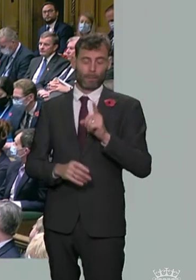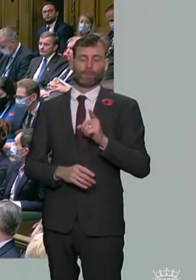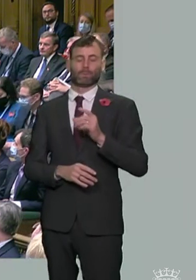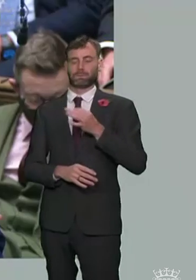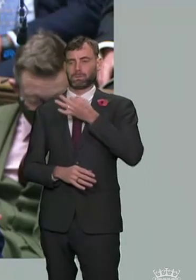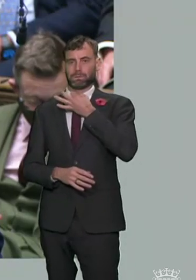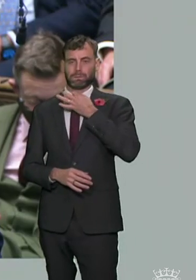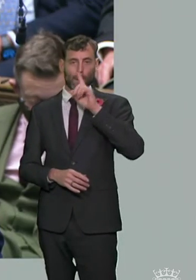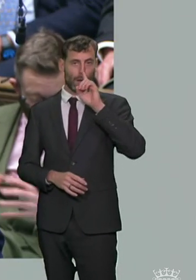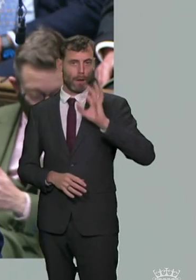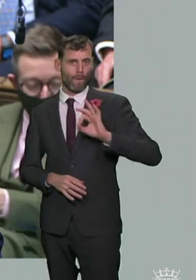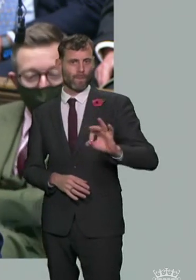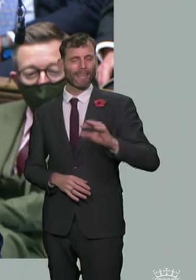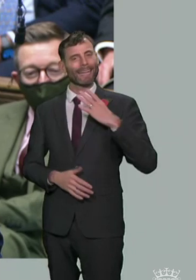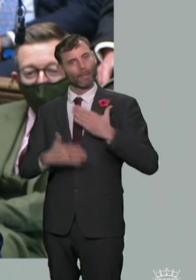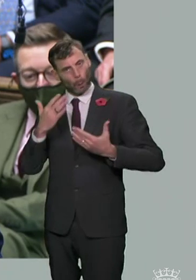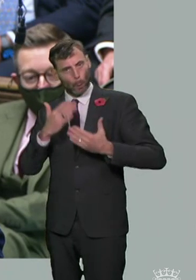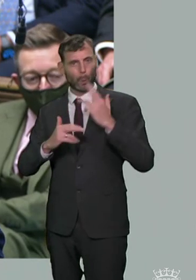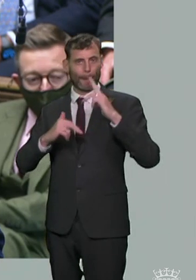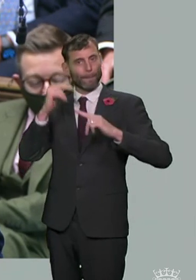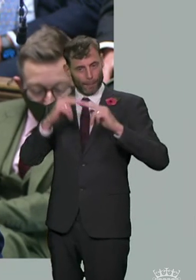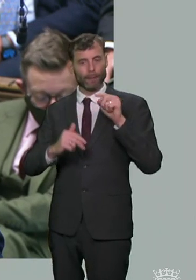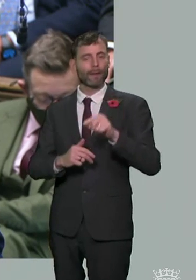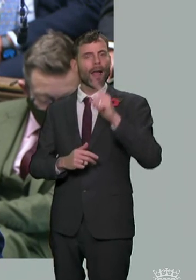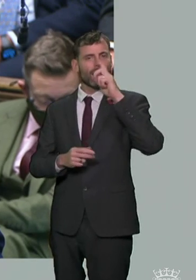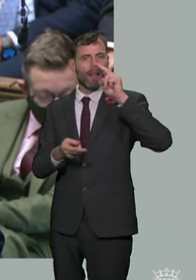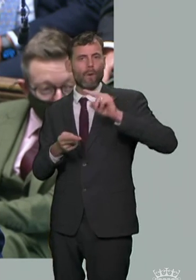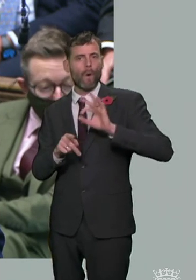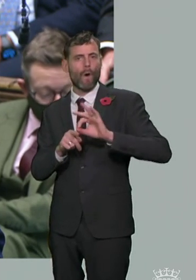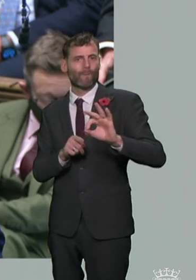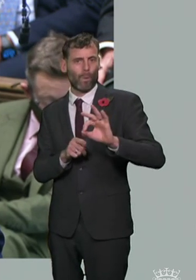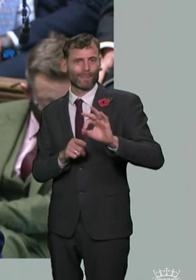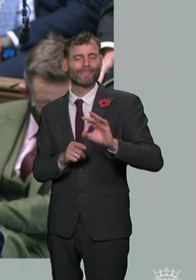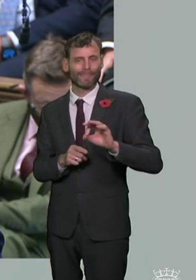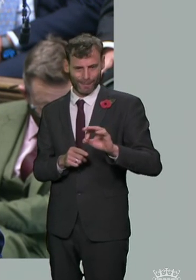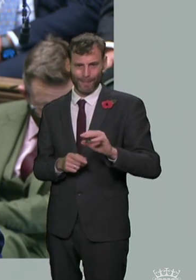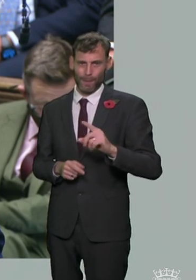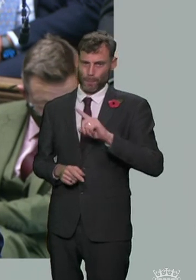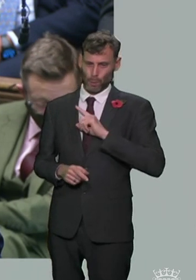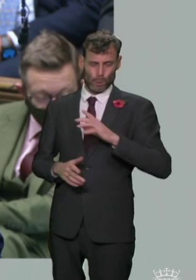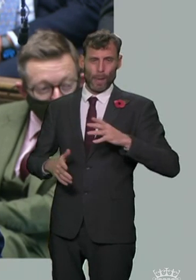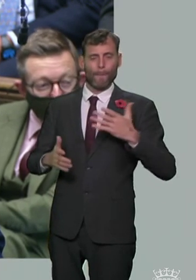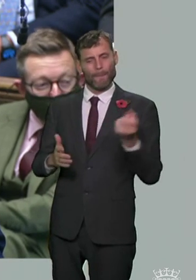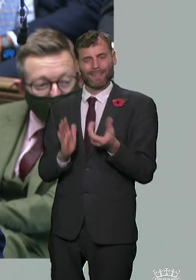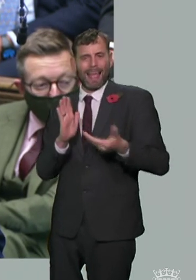New-build developments must be affordable, with protections in place to restrict the number of properties becoming second homes.